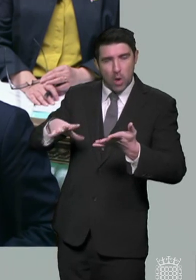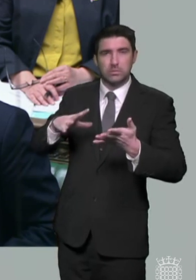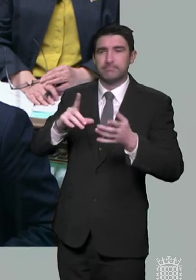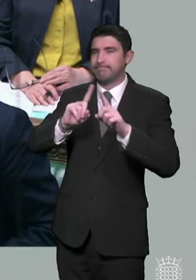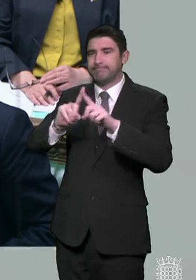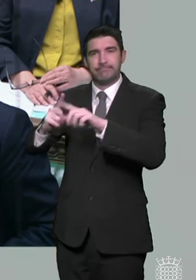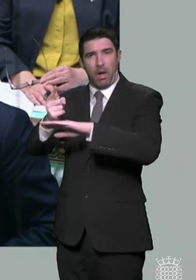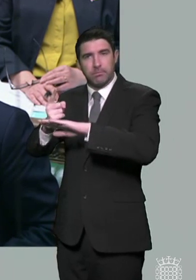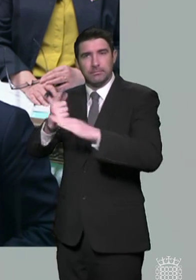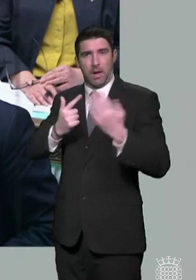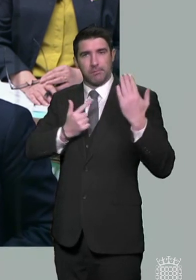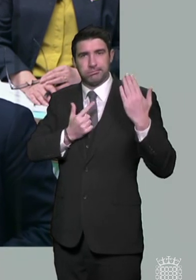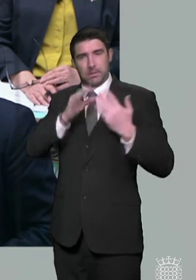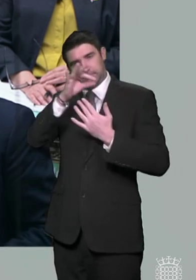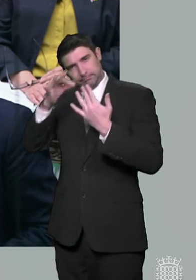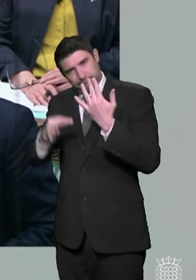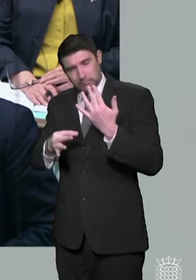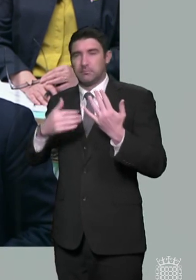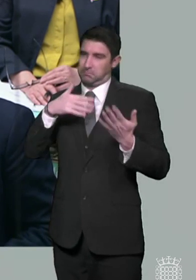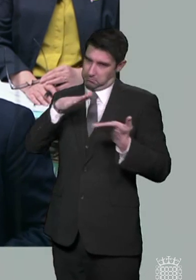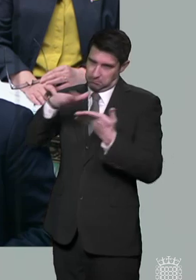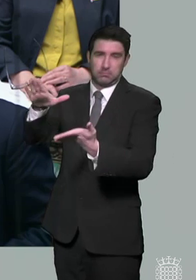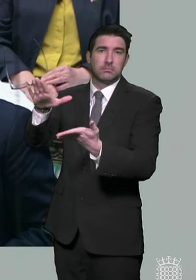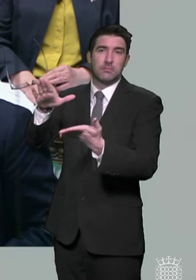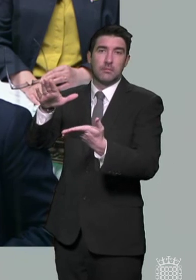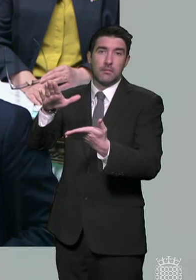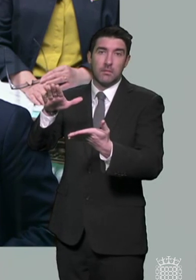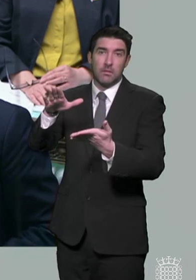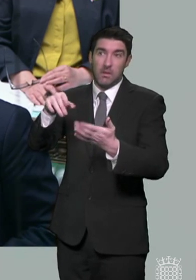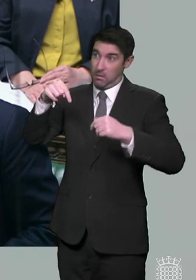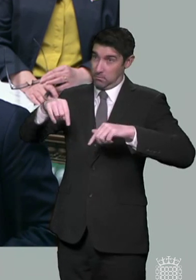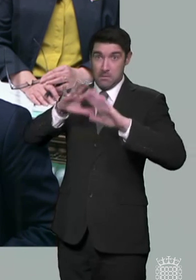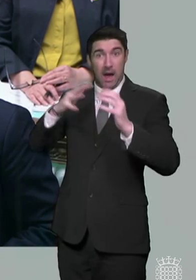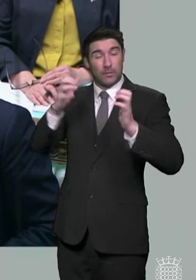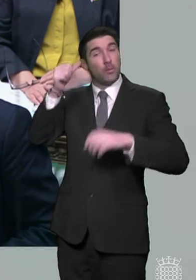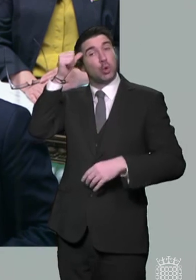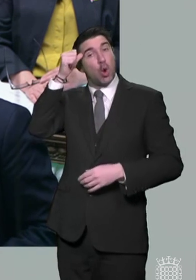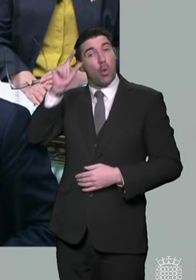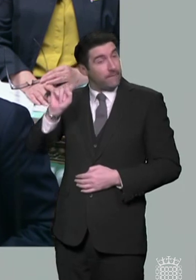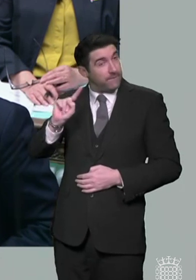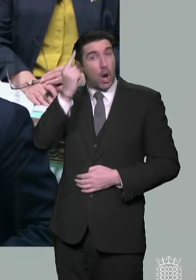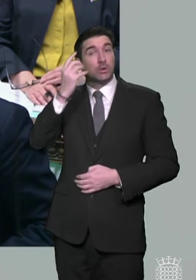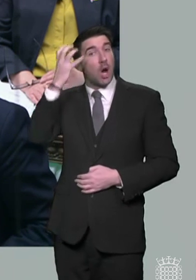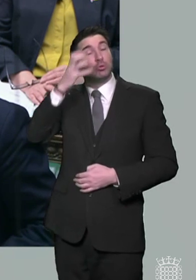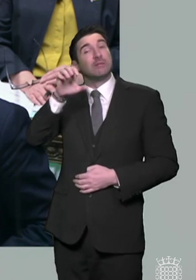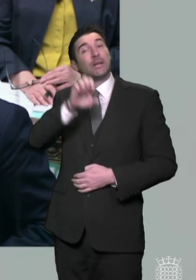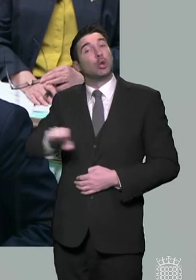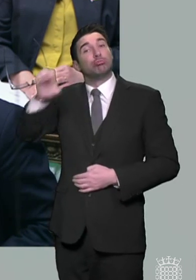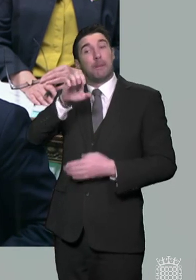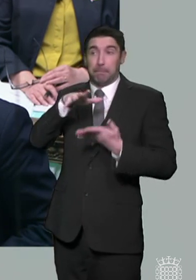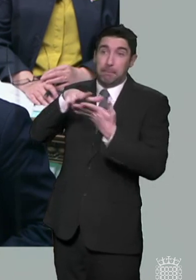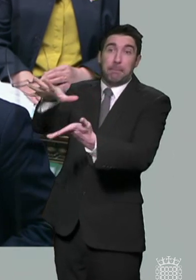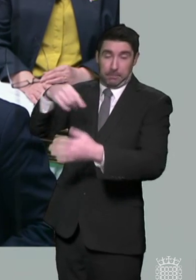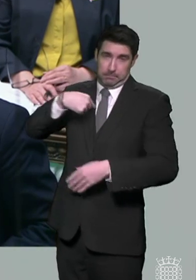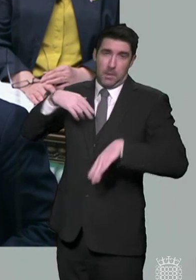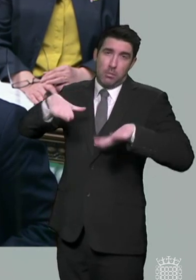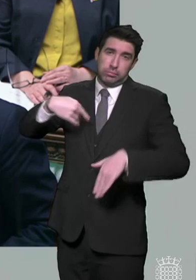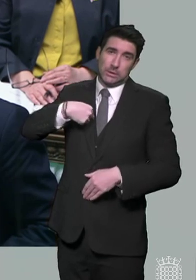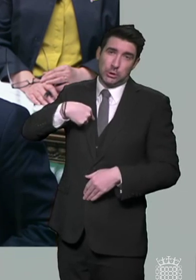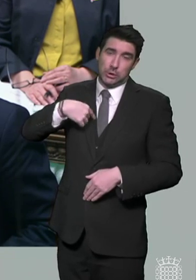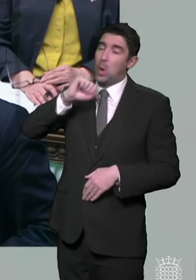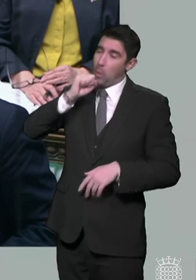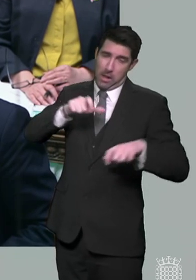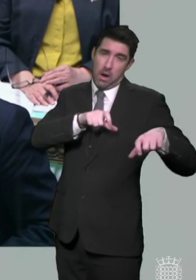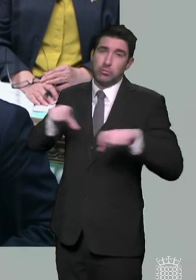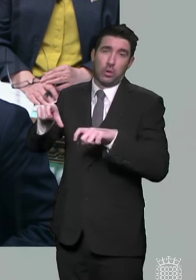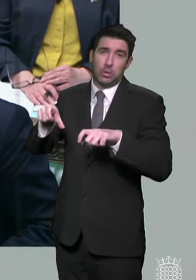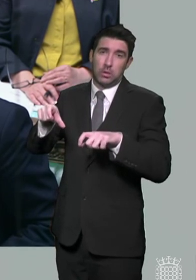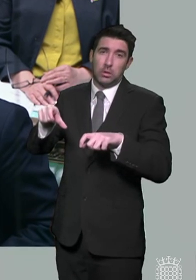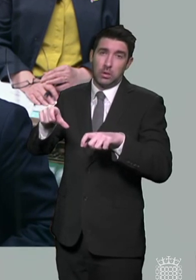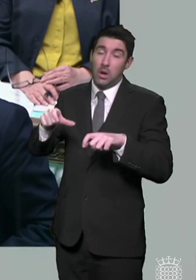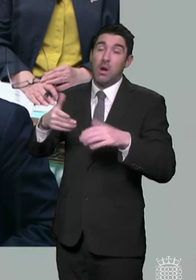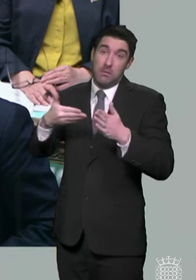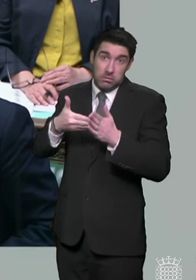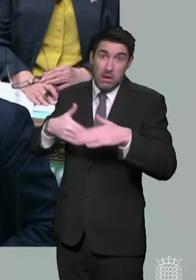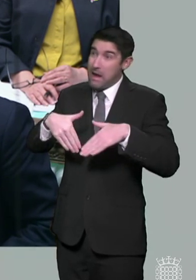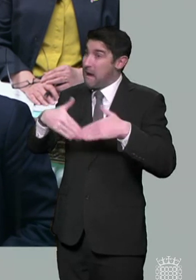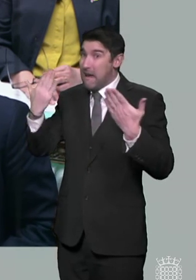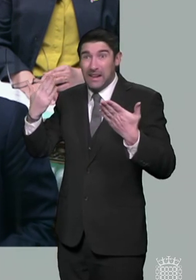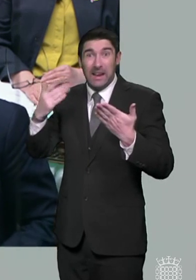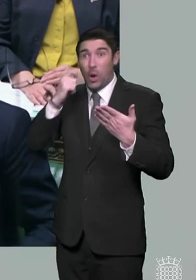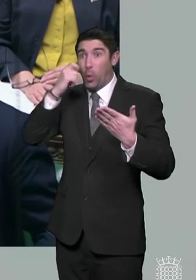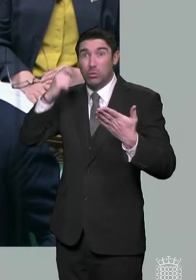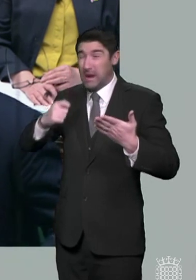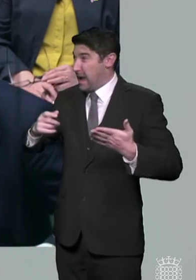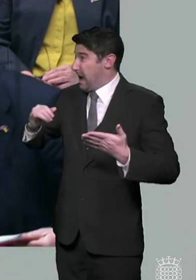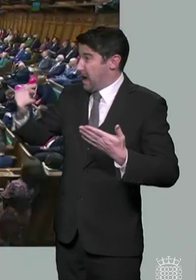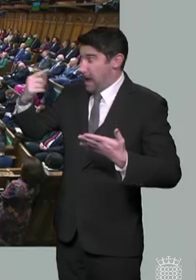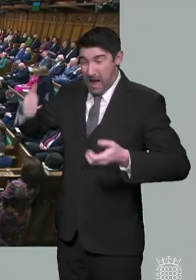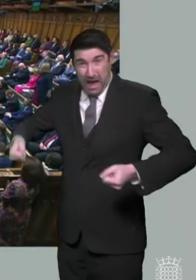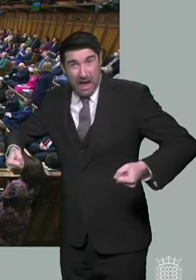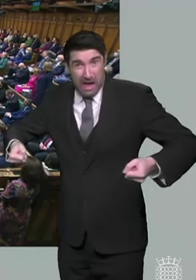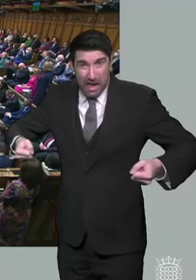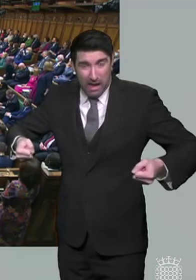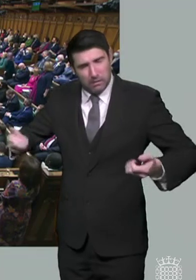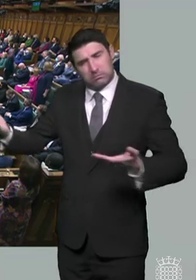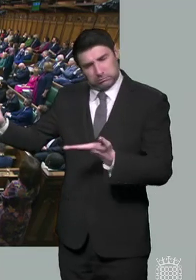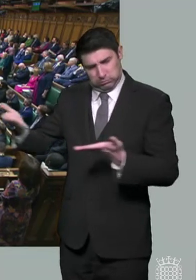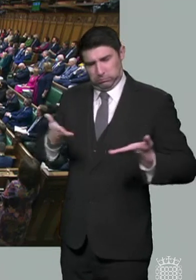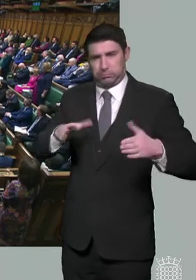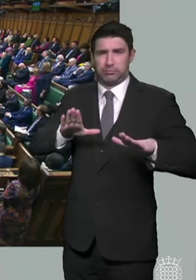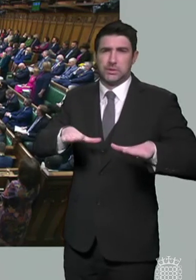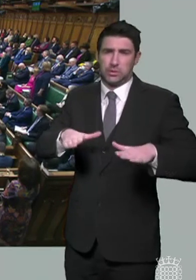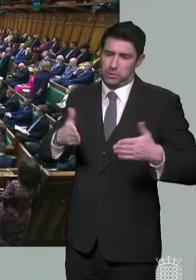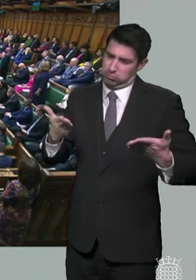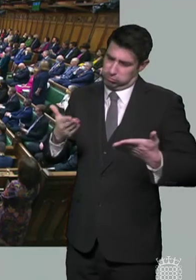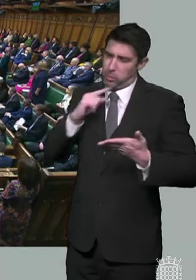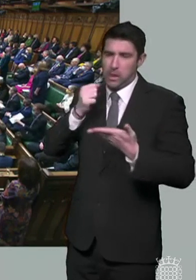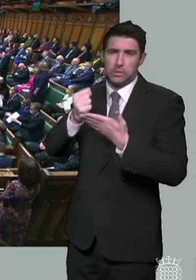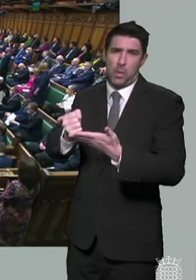As the House knows, the UK was the first European country to send such defensive weaponry, and we are certainly determined to do everything we can to help Ukrainians who are fleeing the theatre of conflict.